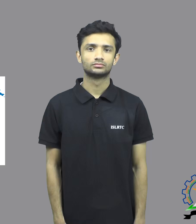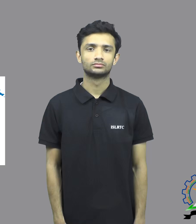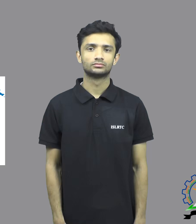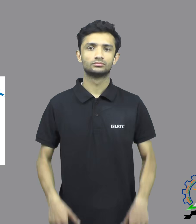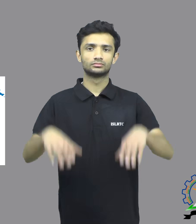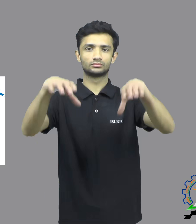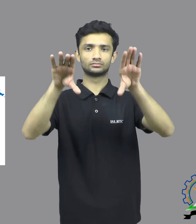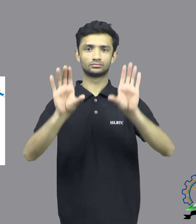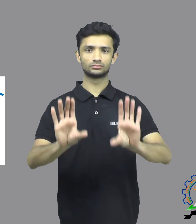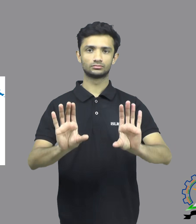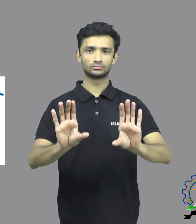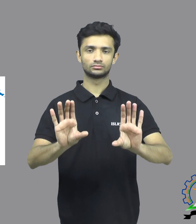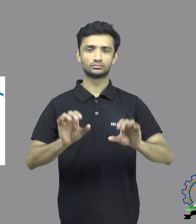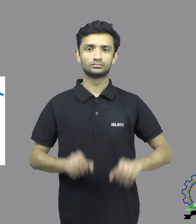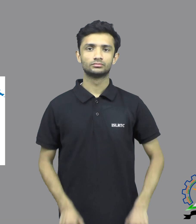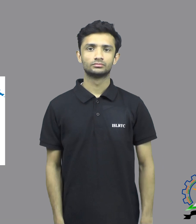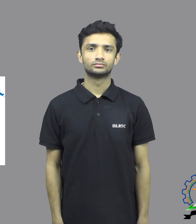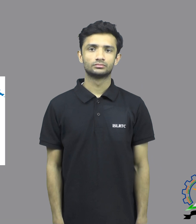Seychelles